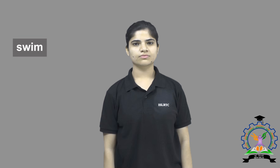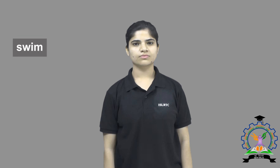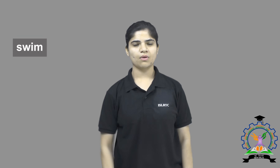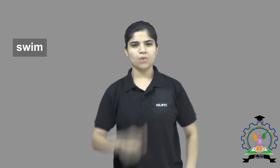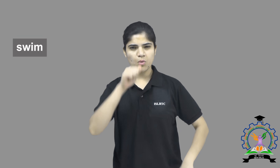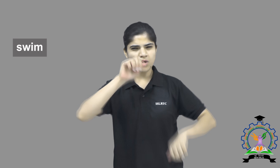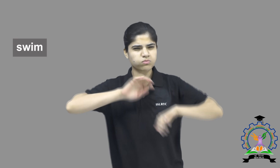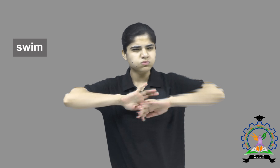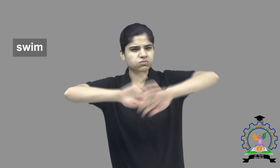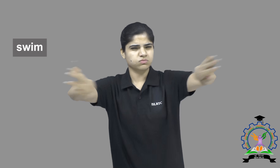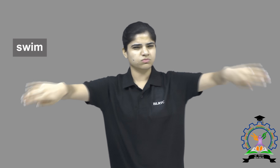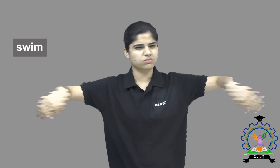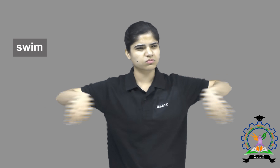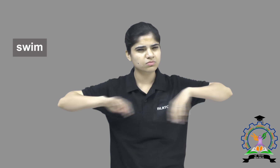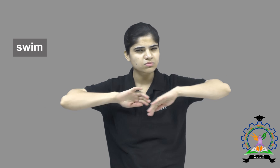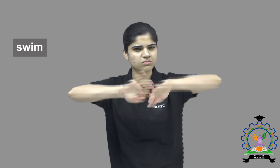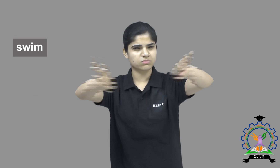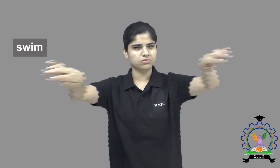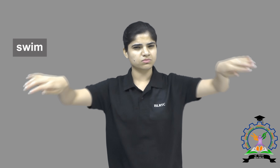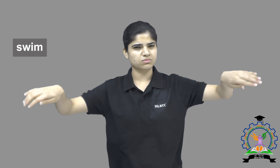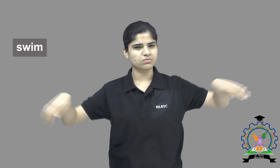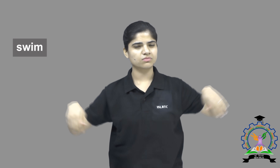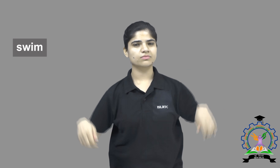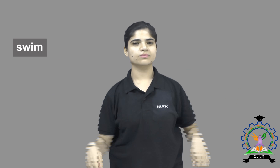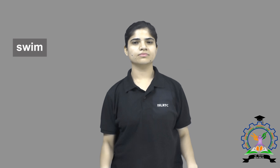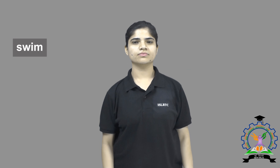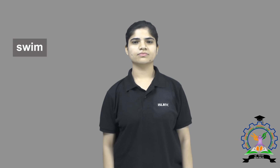Swim